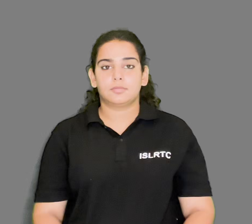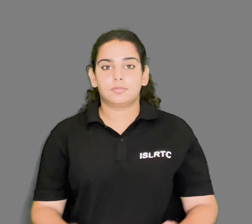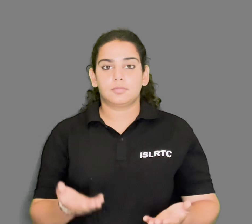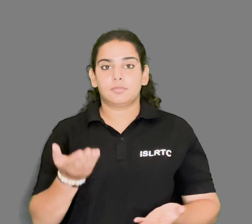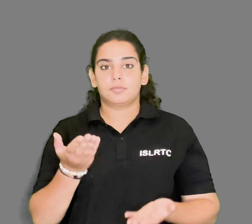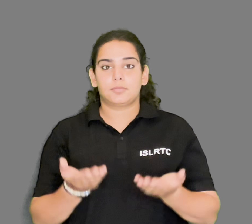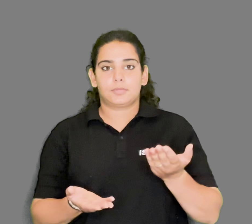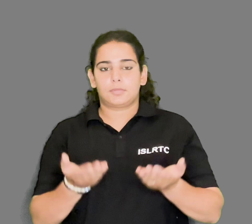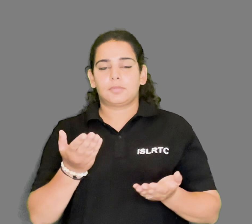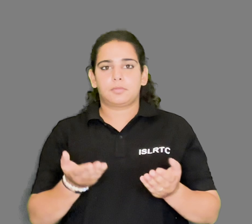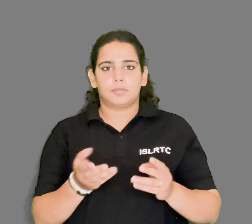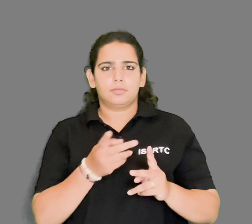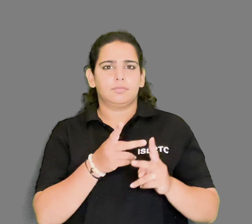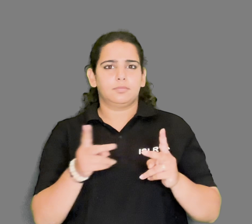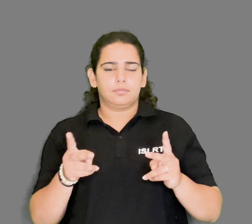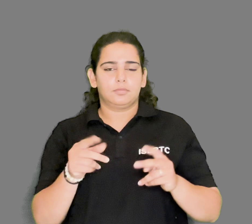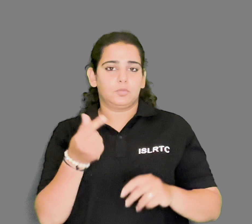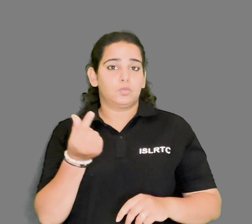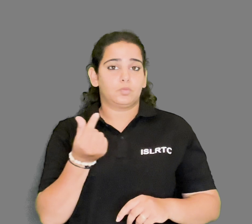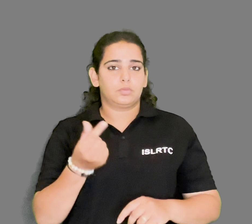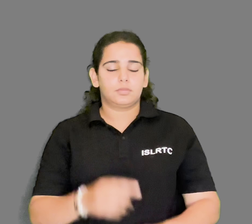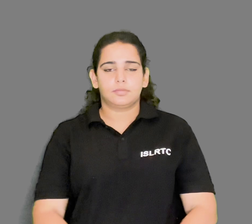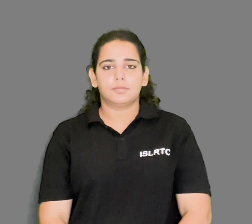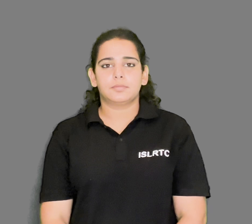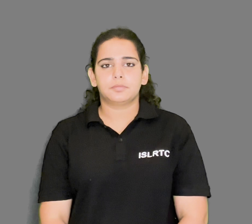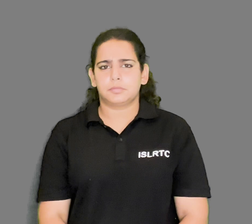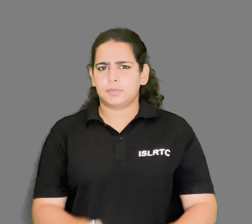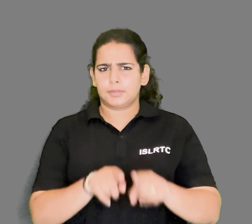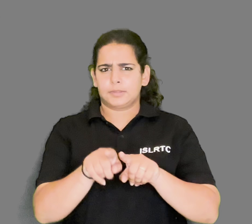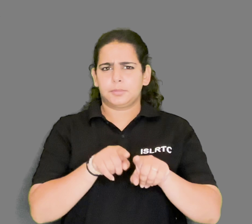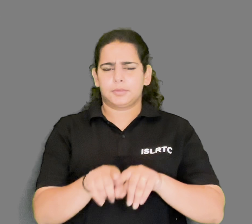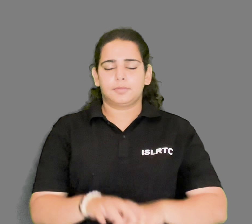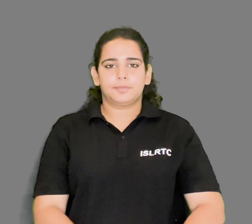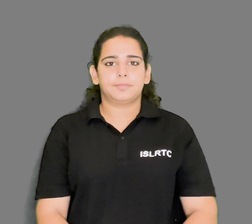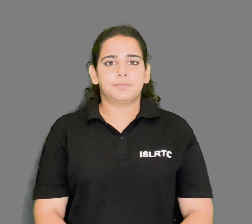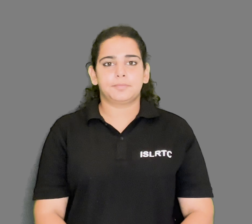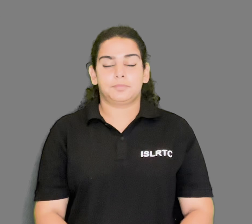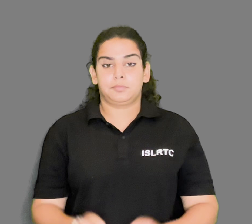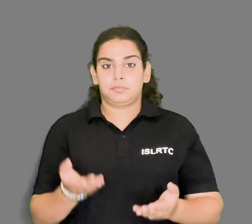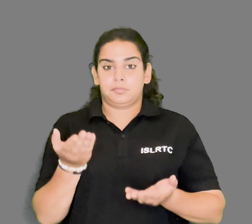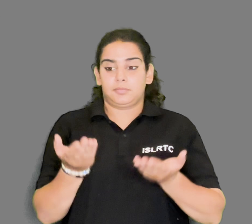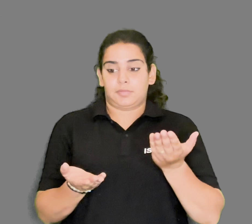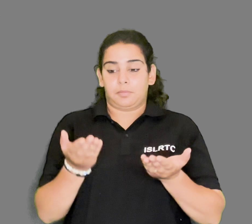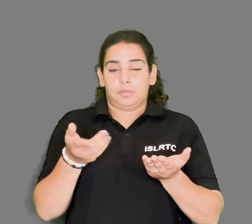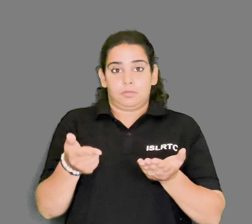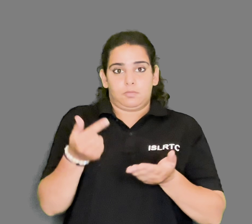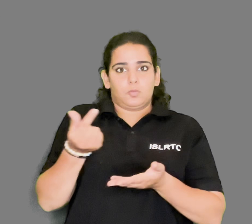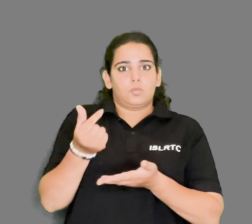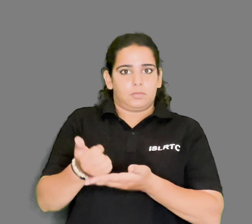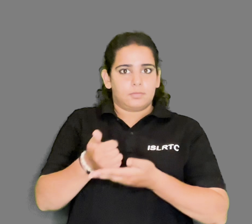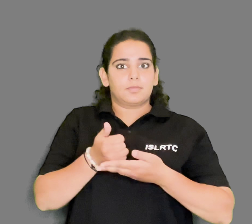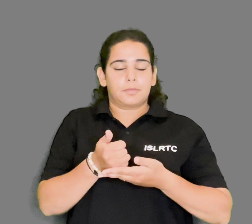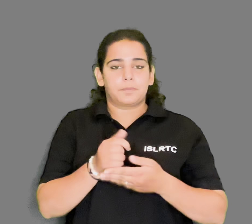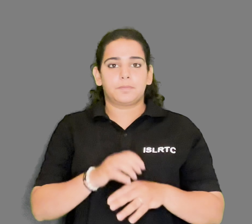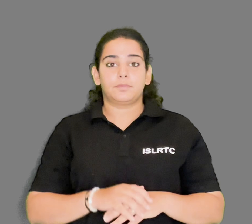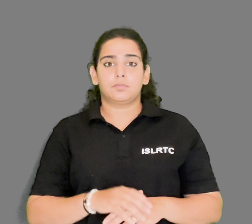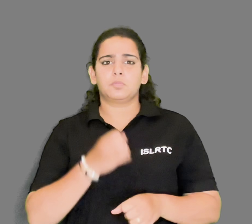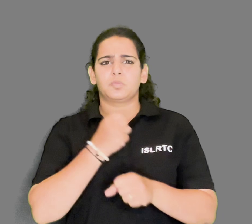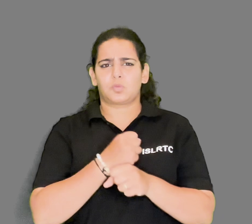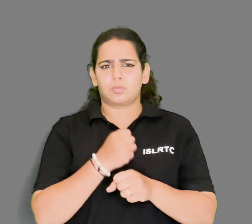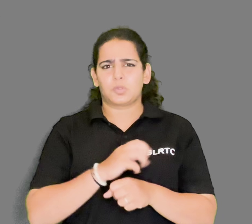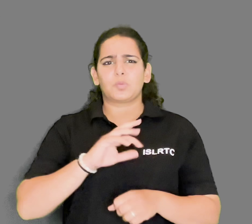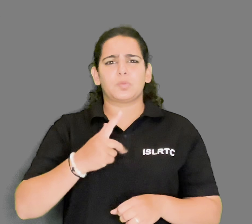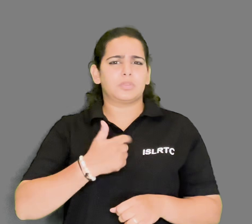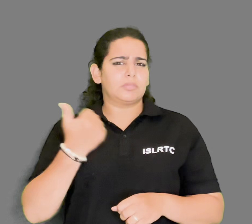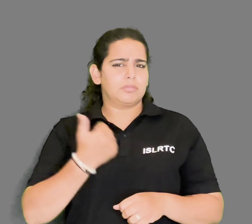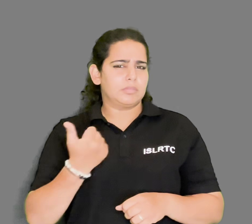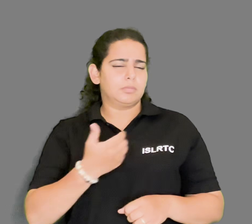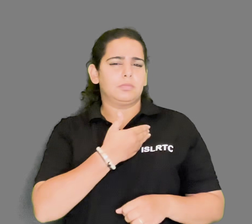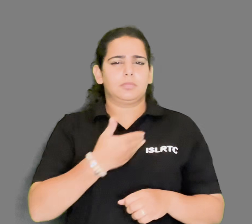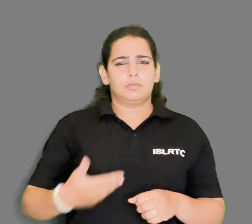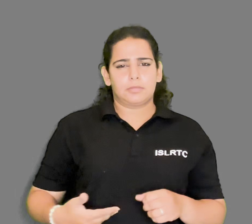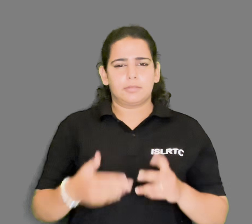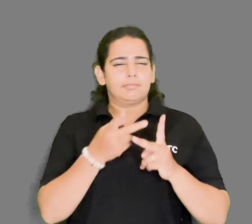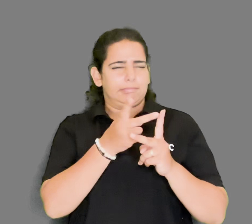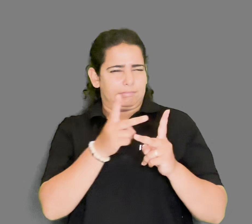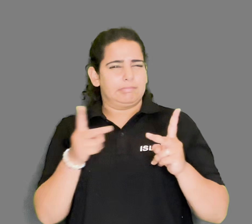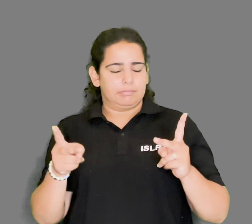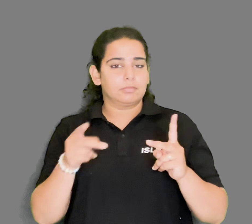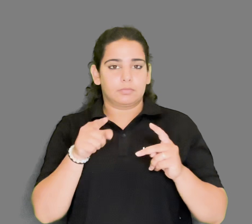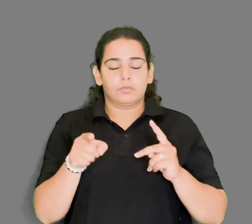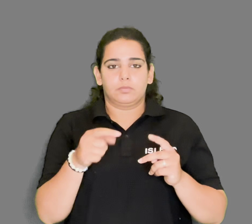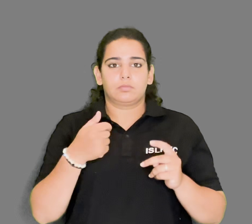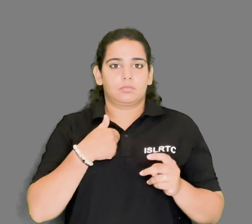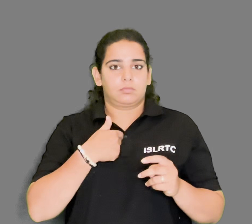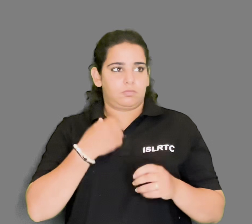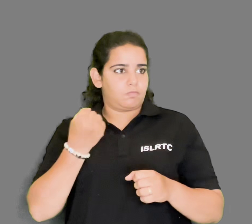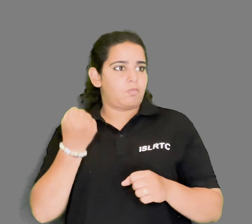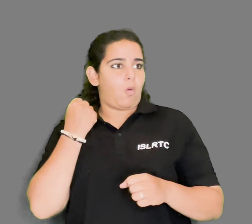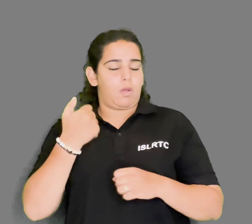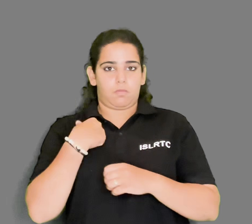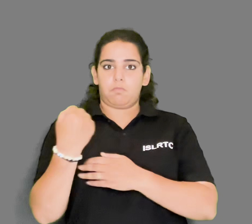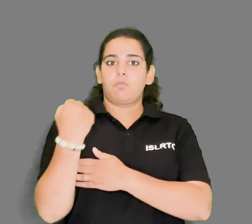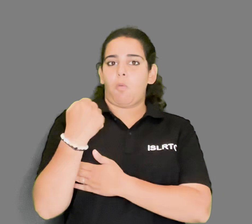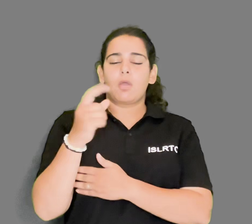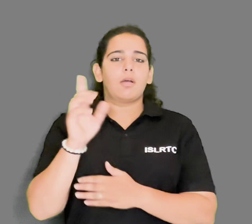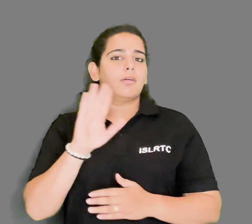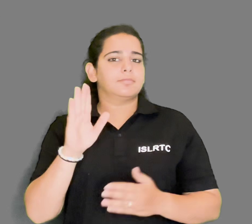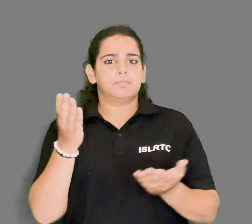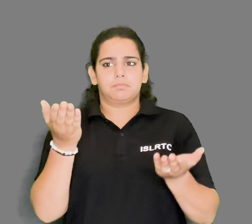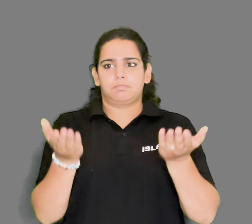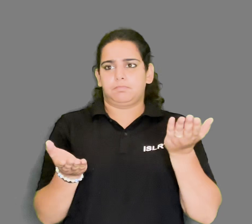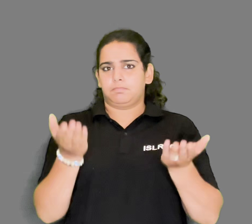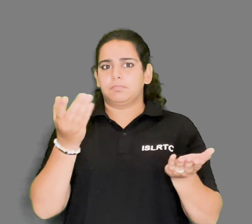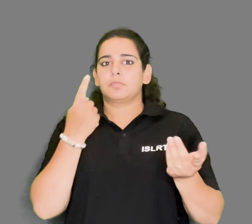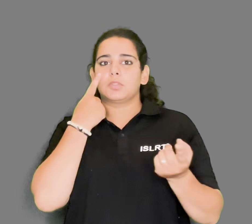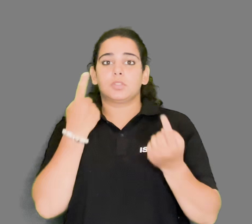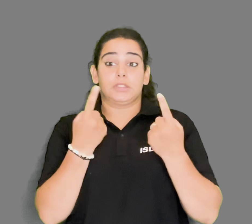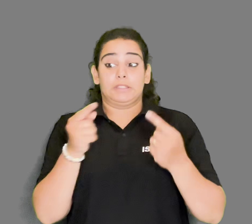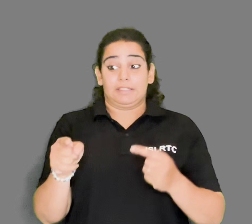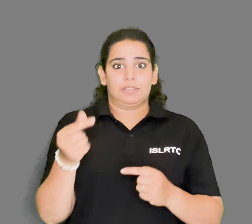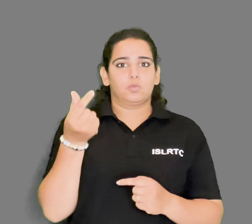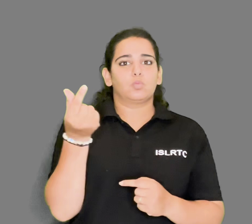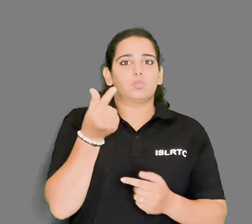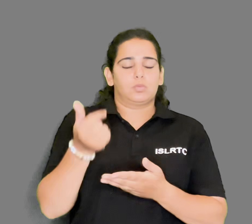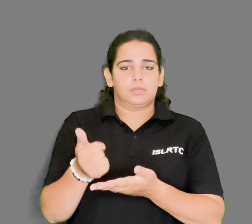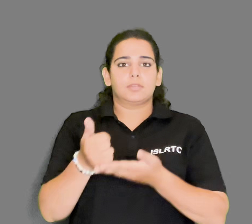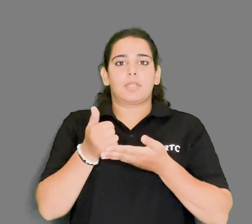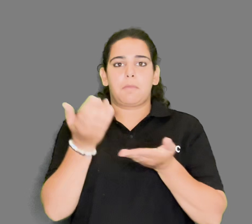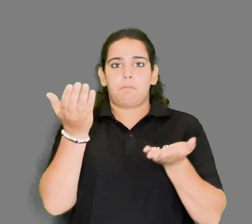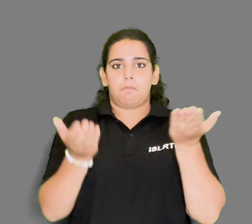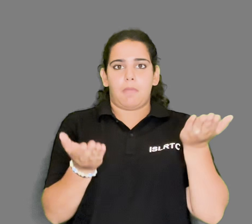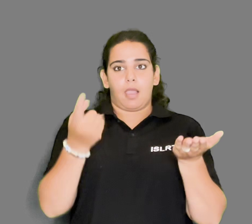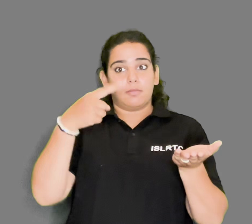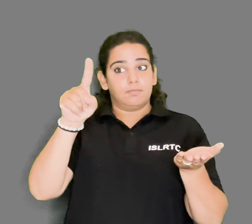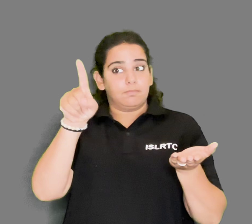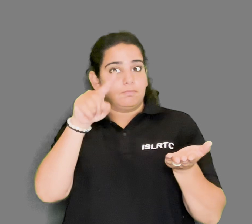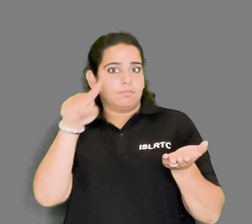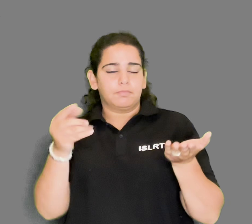Equitable Use Design that provides the same means of use for all users, including those with disabilities. For example, designing a ramp that is usable by both wheelchair users and